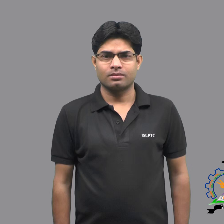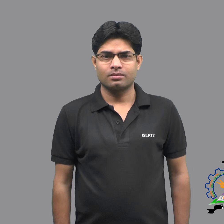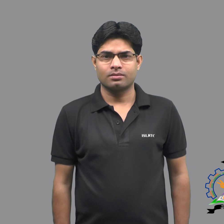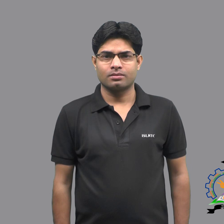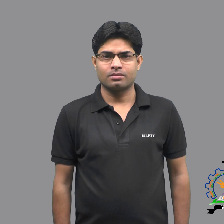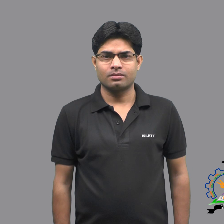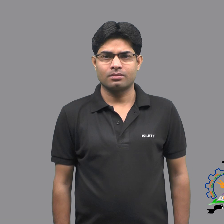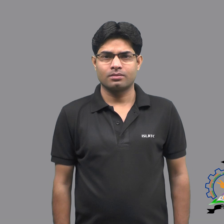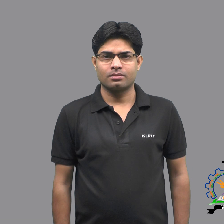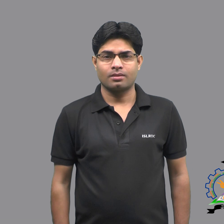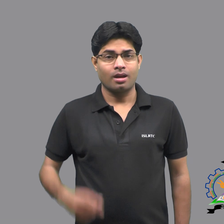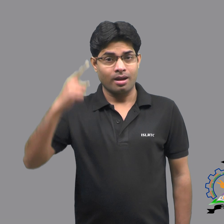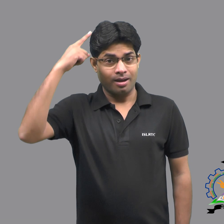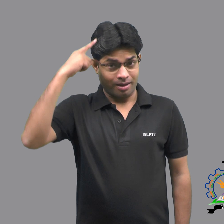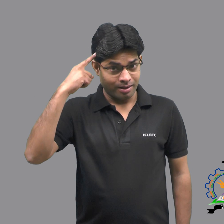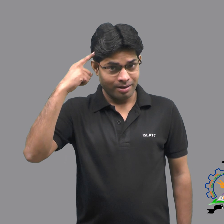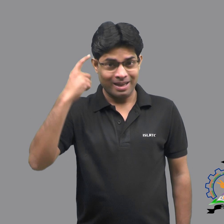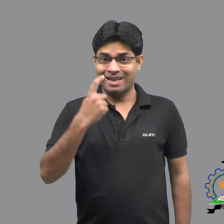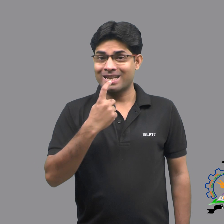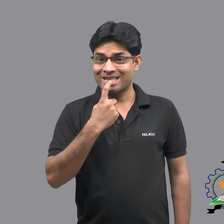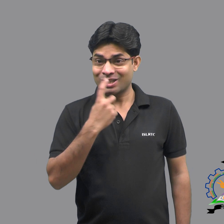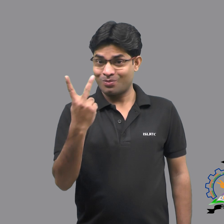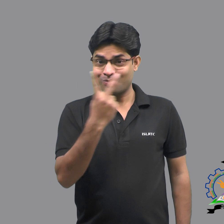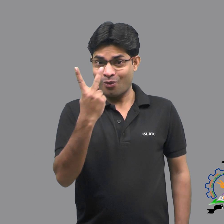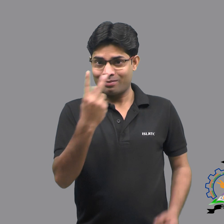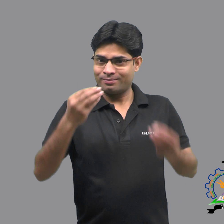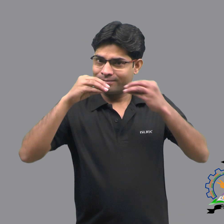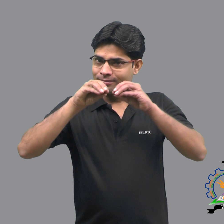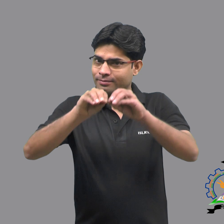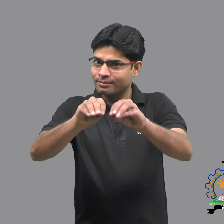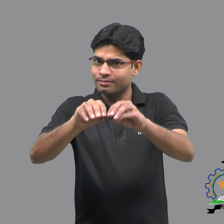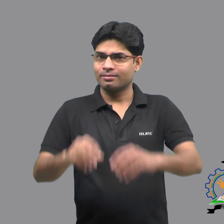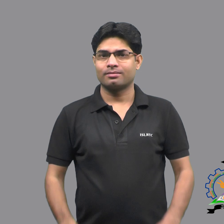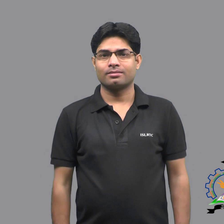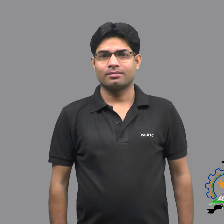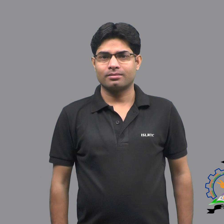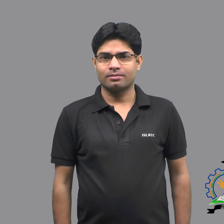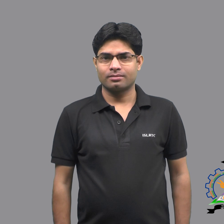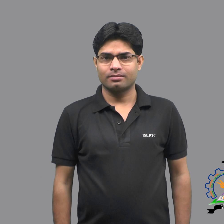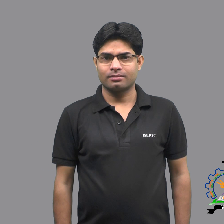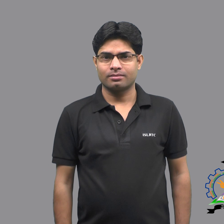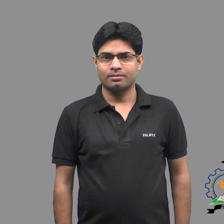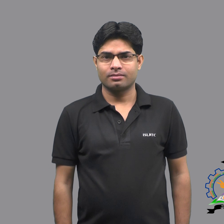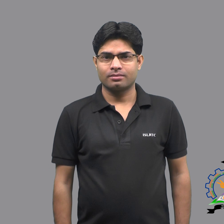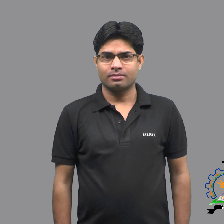Grey